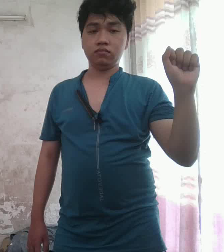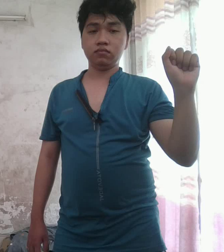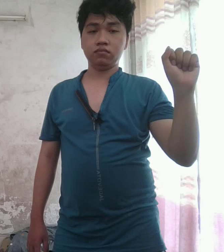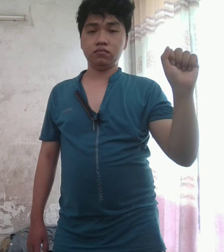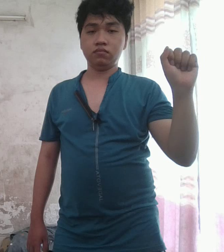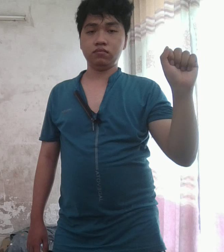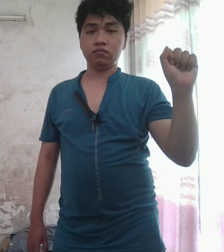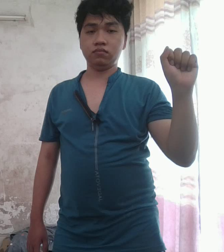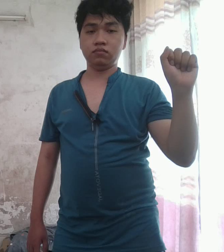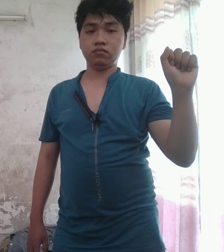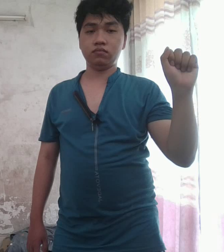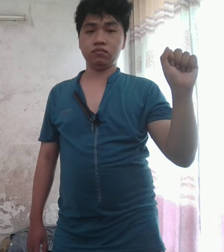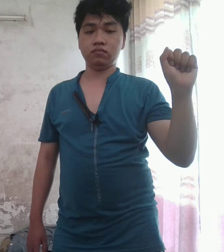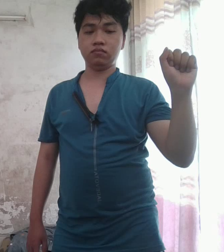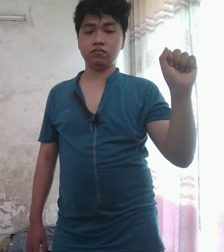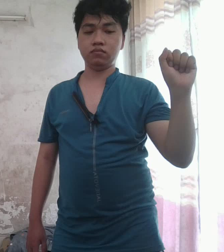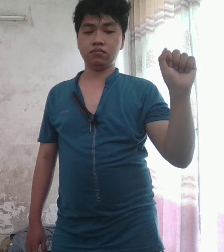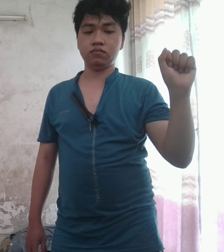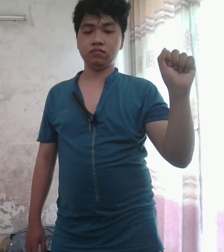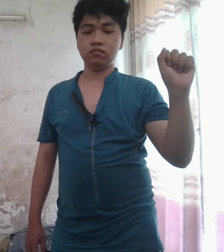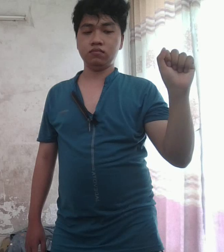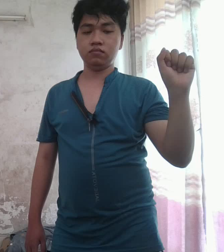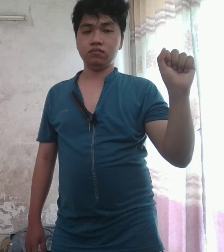a